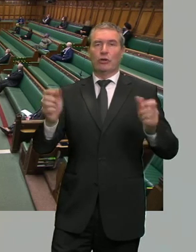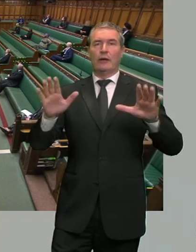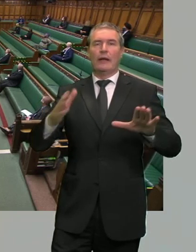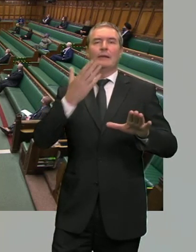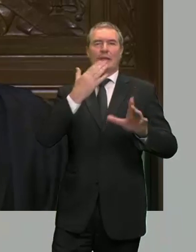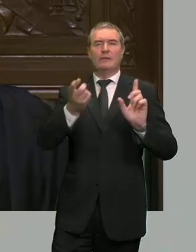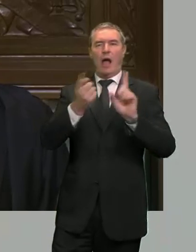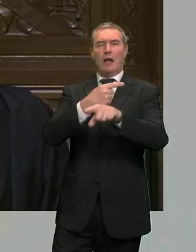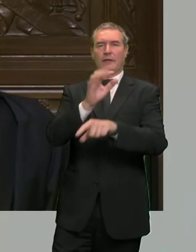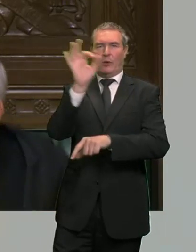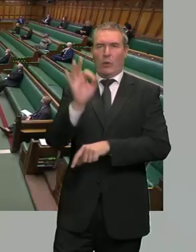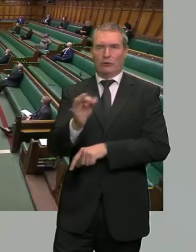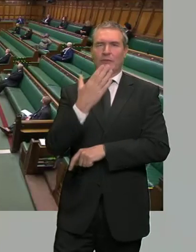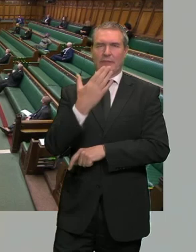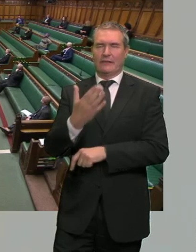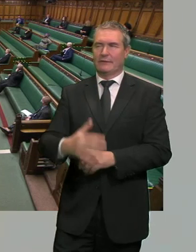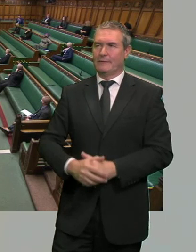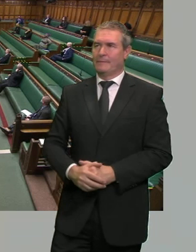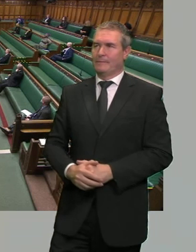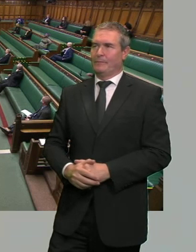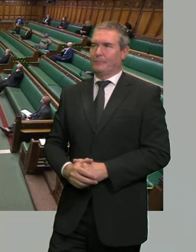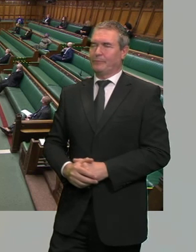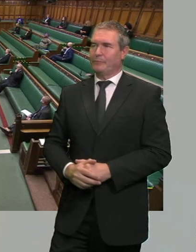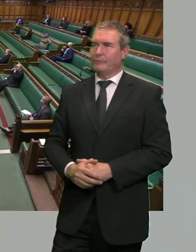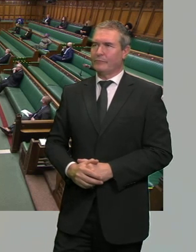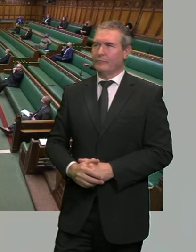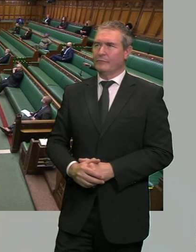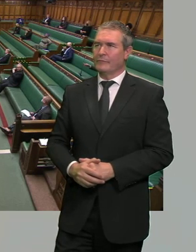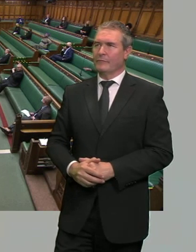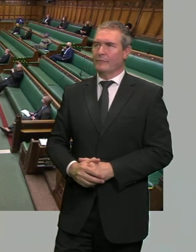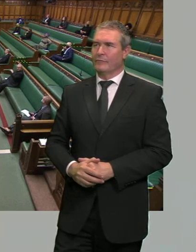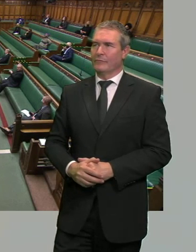Prime Minister, I think we ought to at least try and address the question.